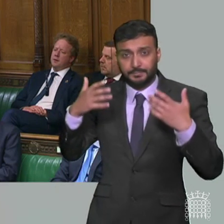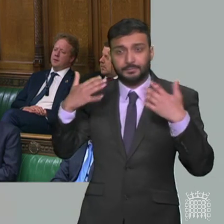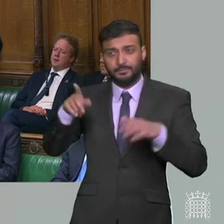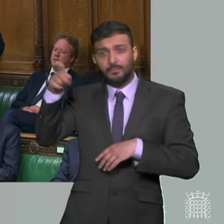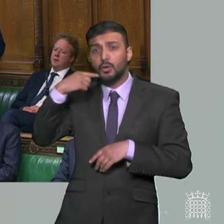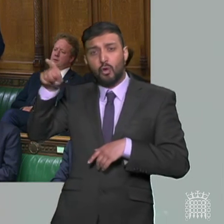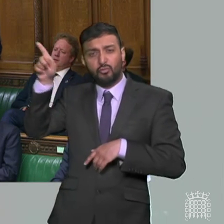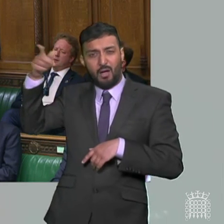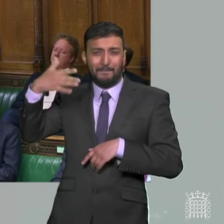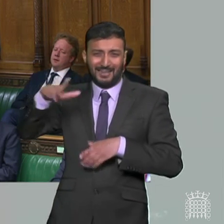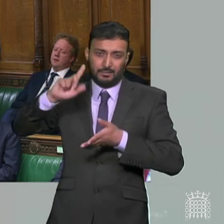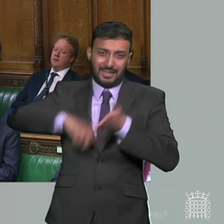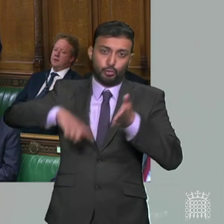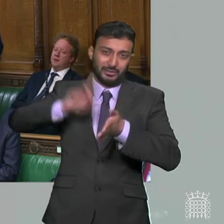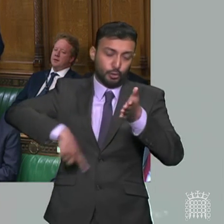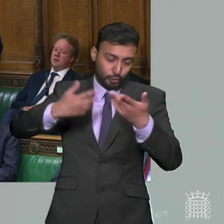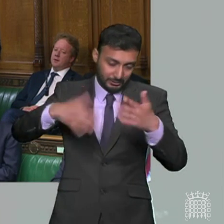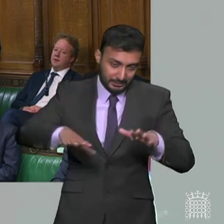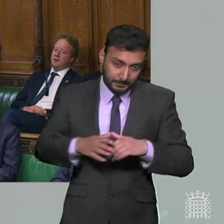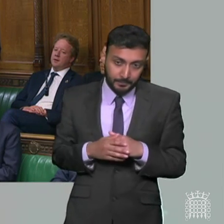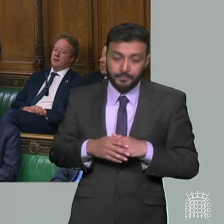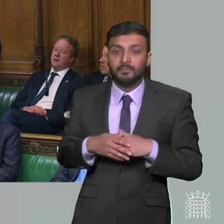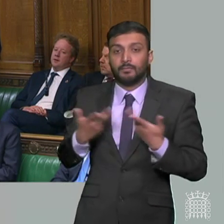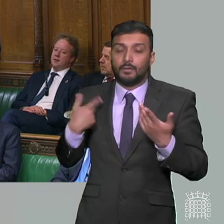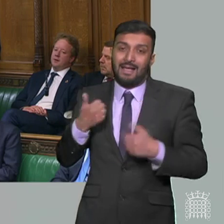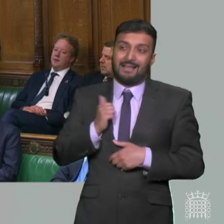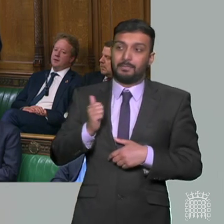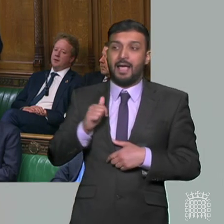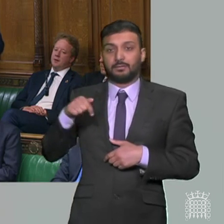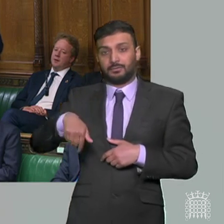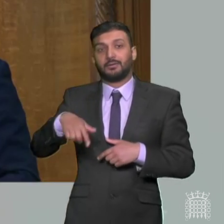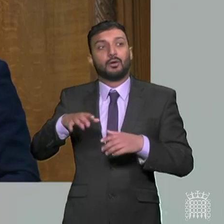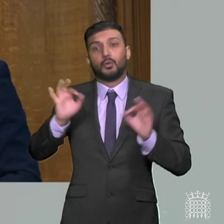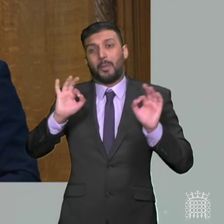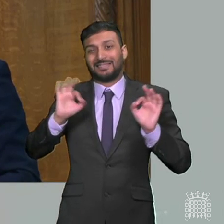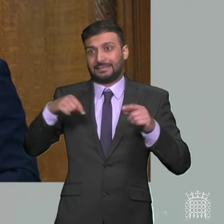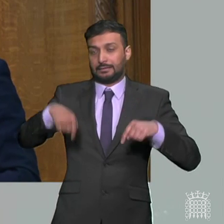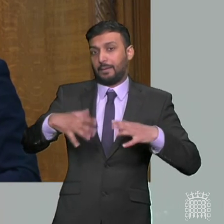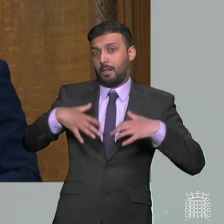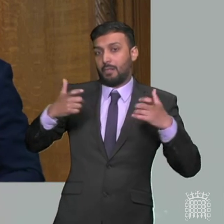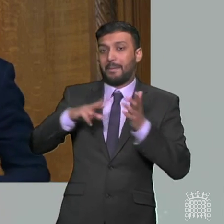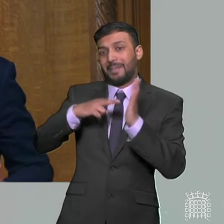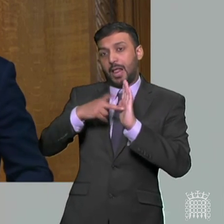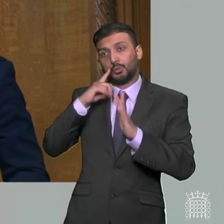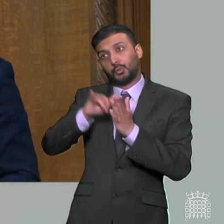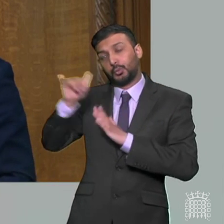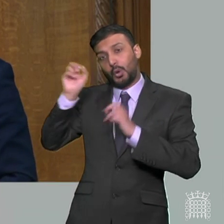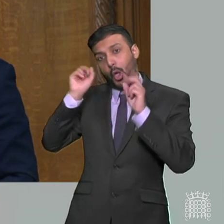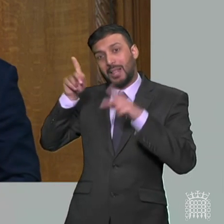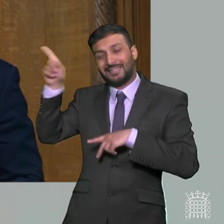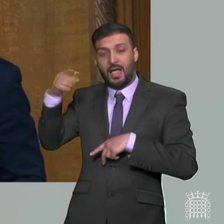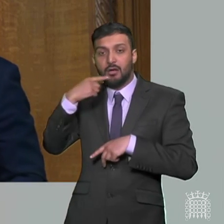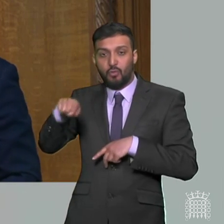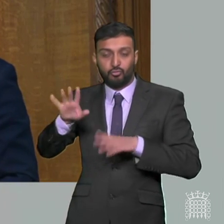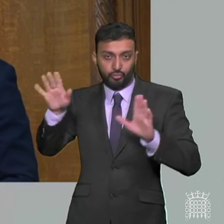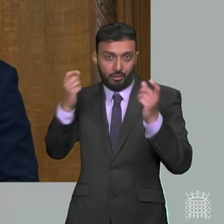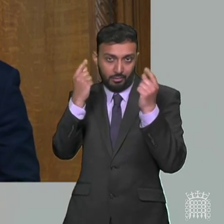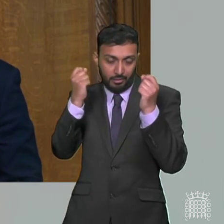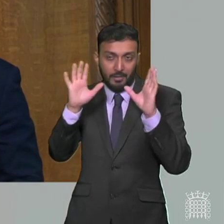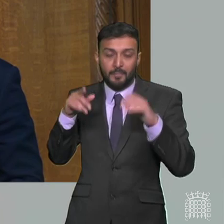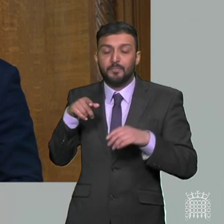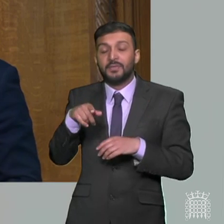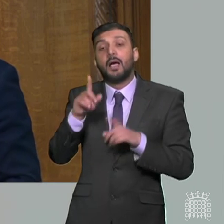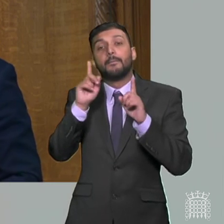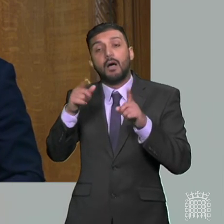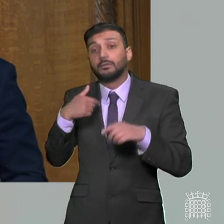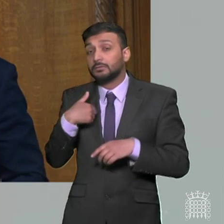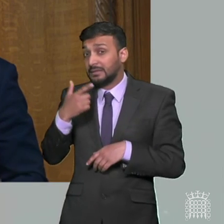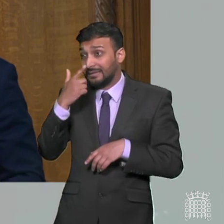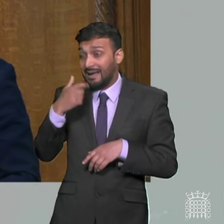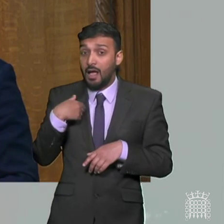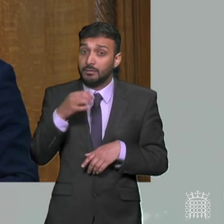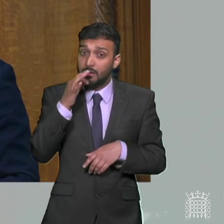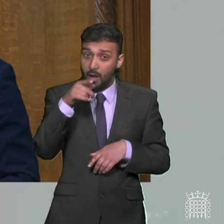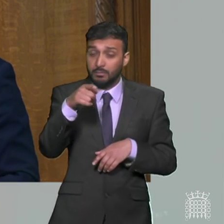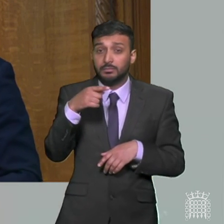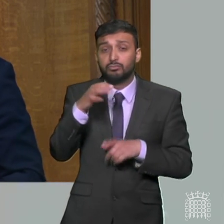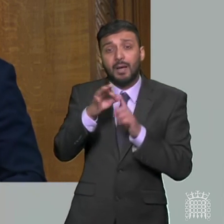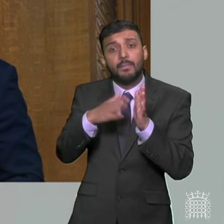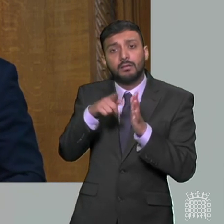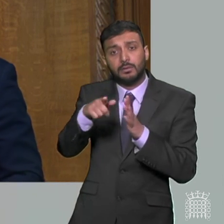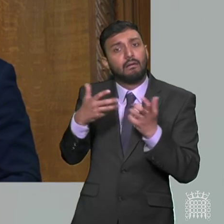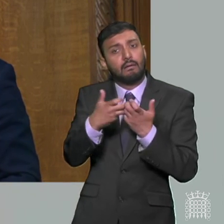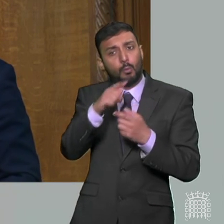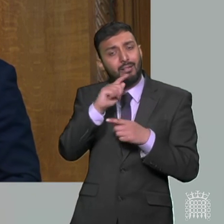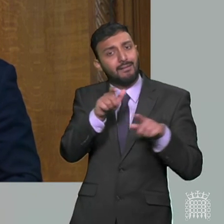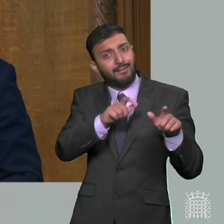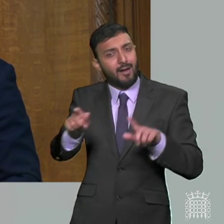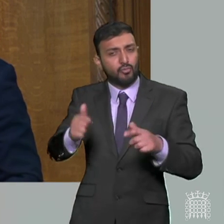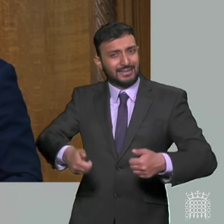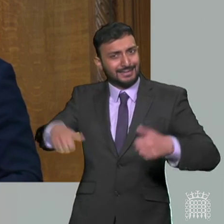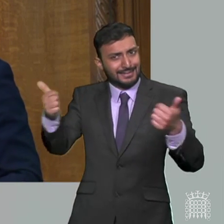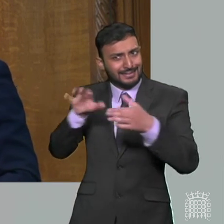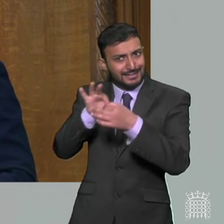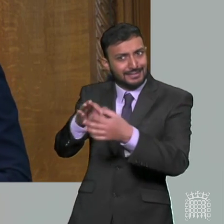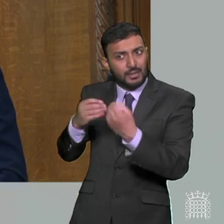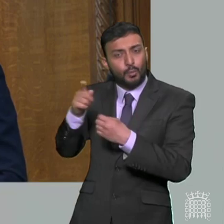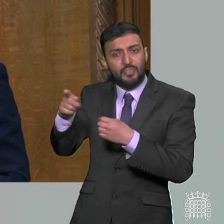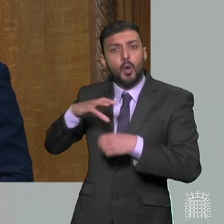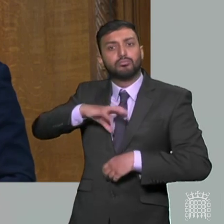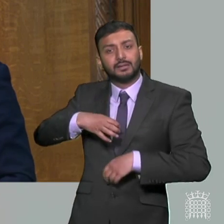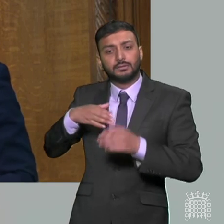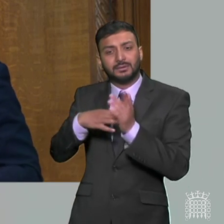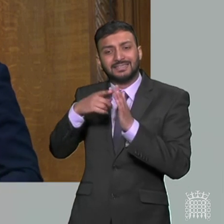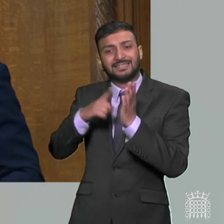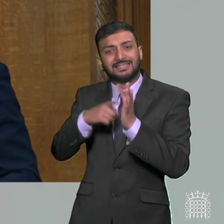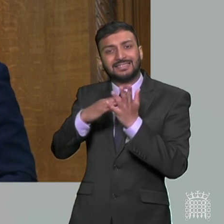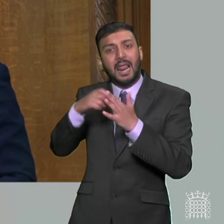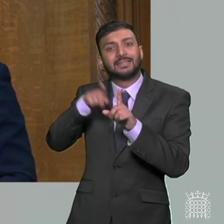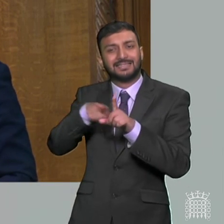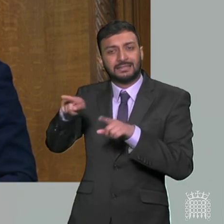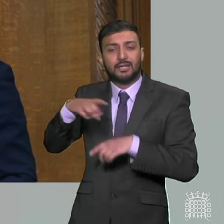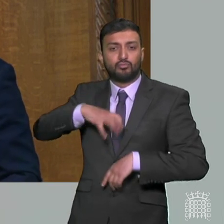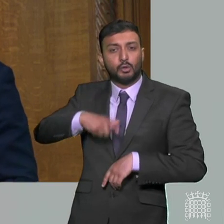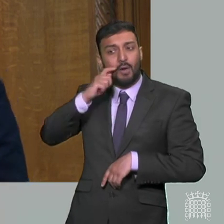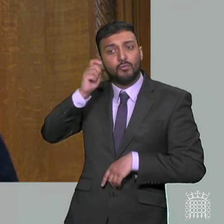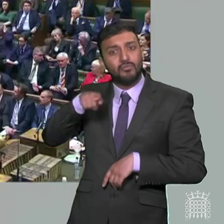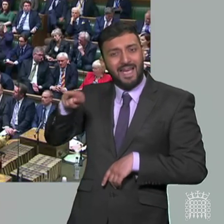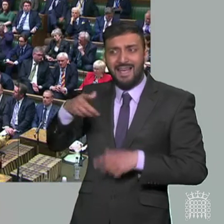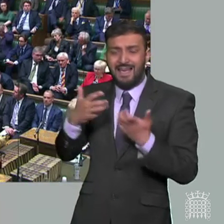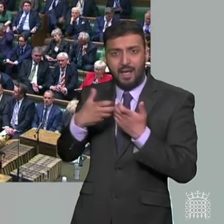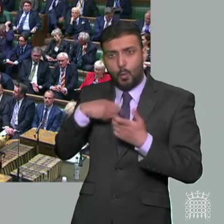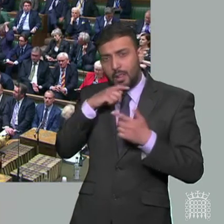I am sure nobody here is rushing to change their summer holiday plans, but perhaps the Prime Minister will assure us that he will continue his excellent relationship with President Zelensky and continue to provide the Ukrainian people and military with the support they need.